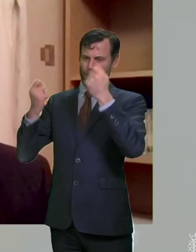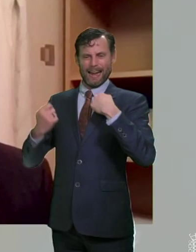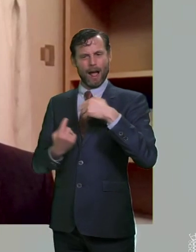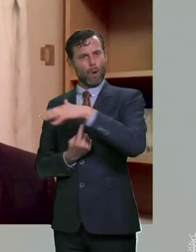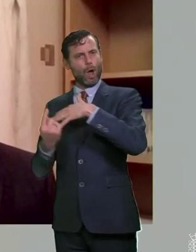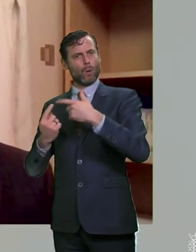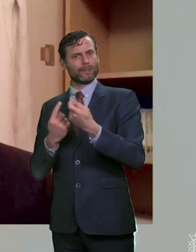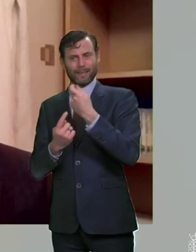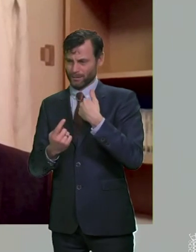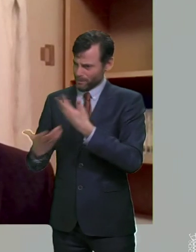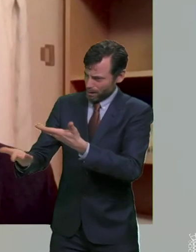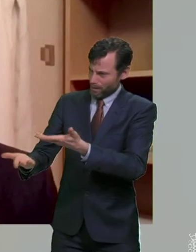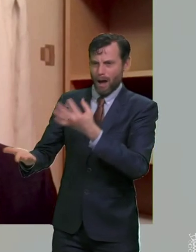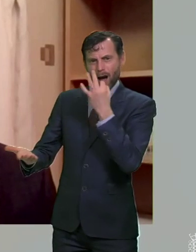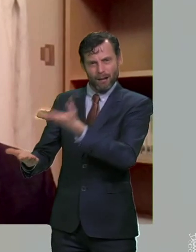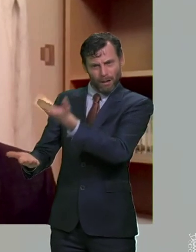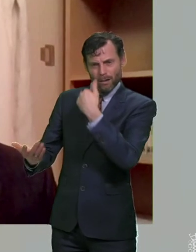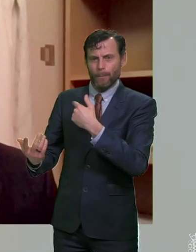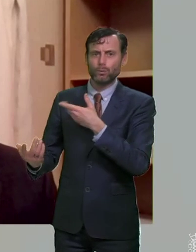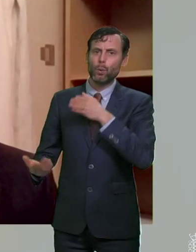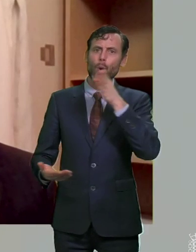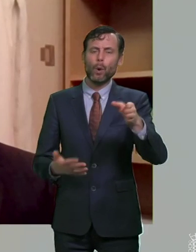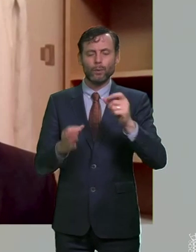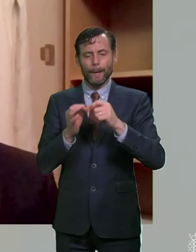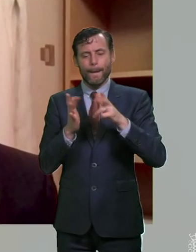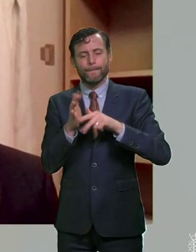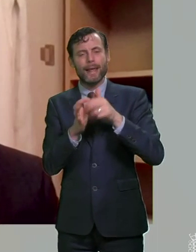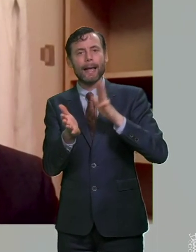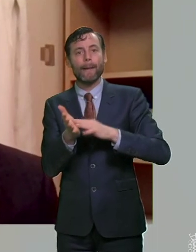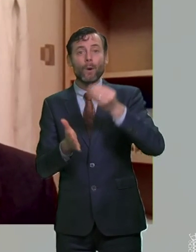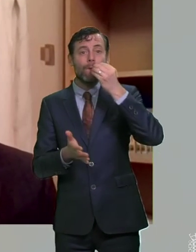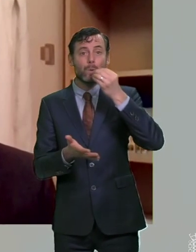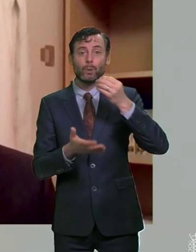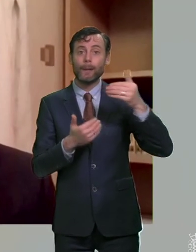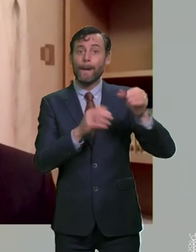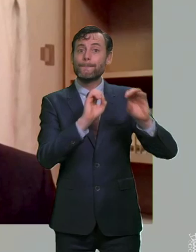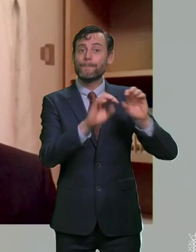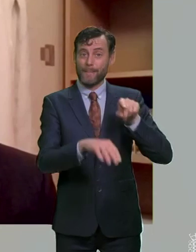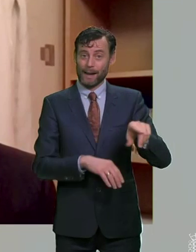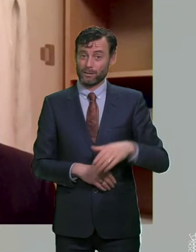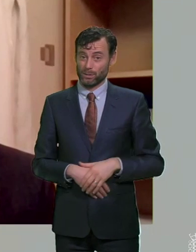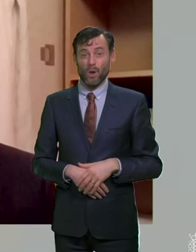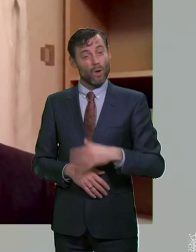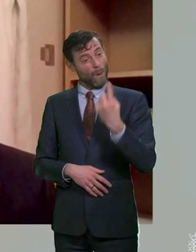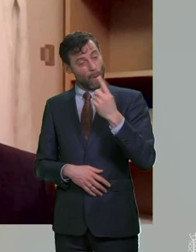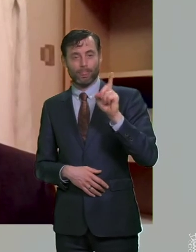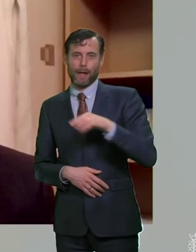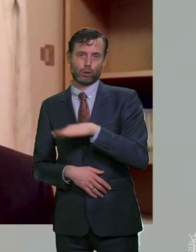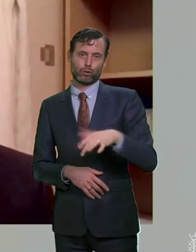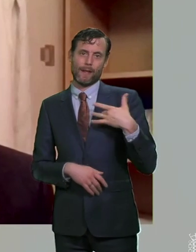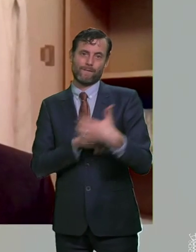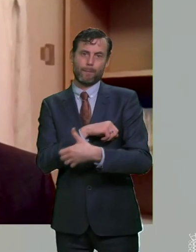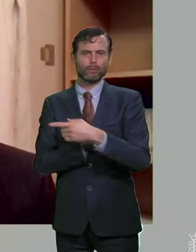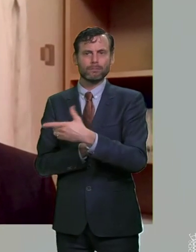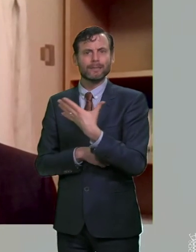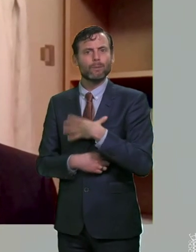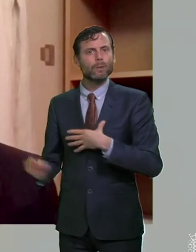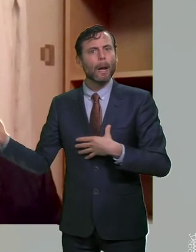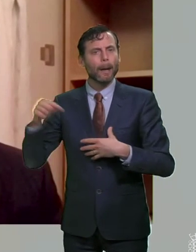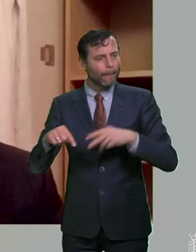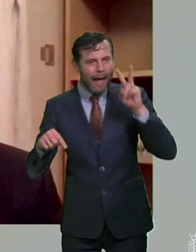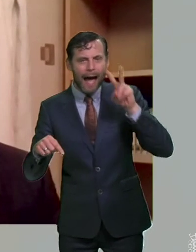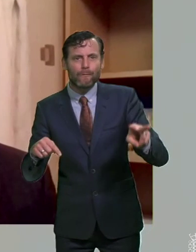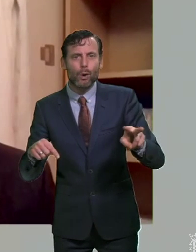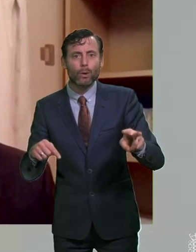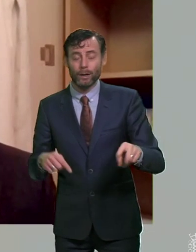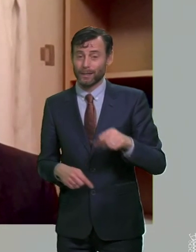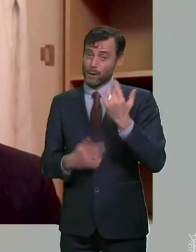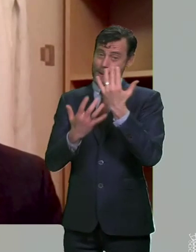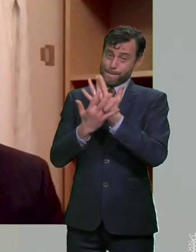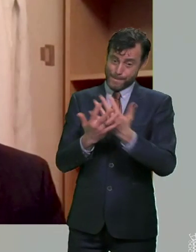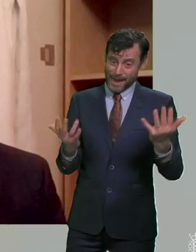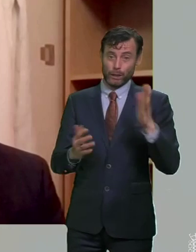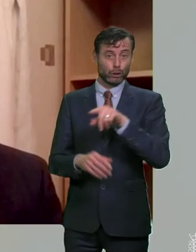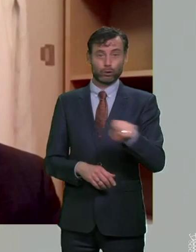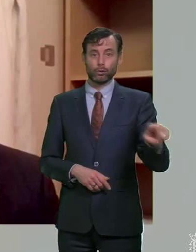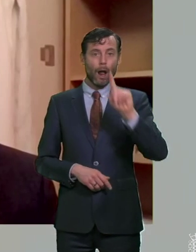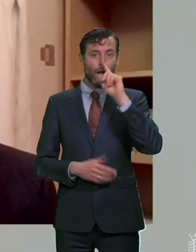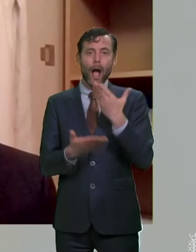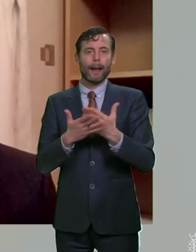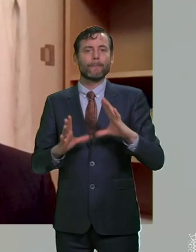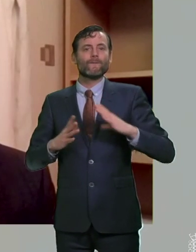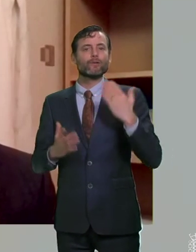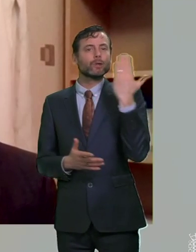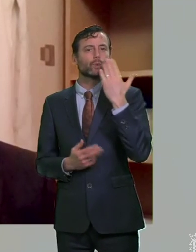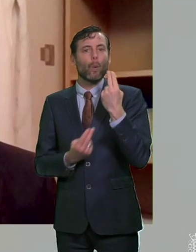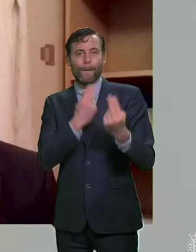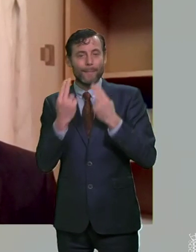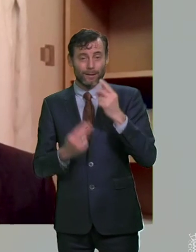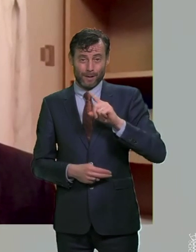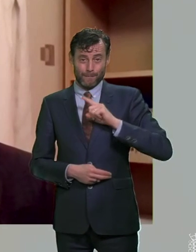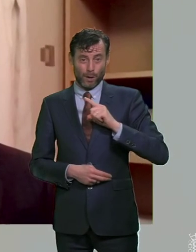I could have taken him to nearby Billingham food bank, where he would have learned that over a third of the children in my constituency live in poverty, yet two in five of those same children are still not entitled to free school meals because the threshold is so low.